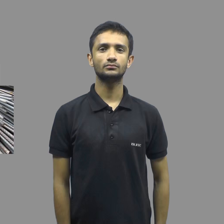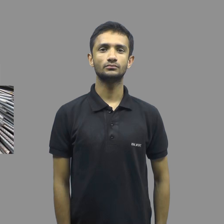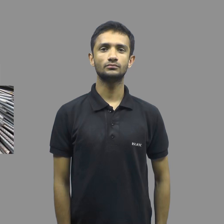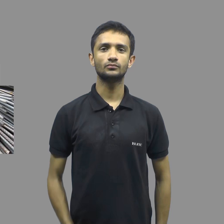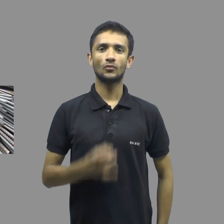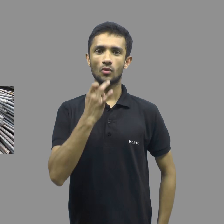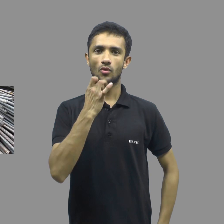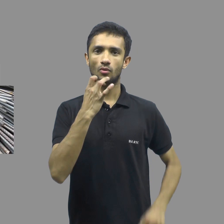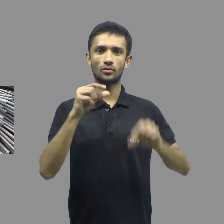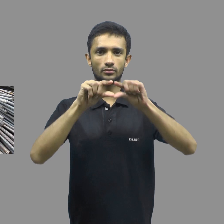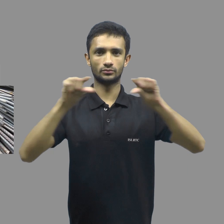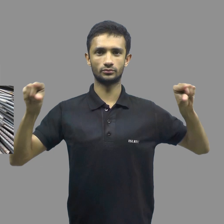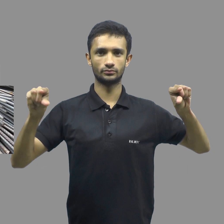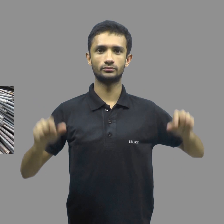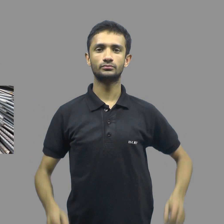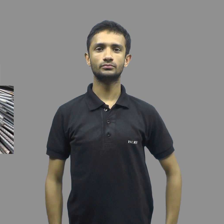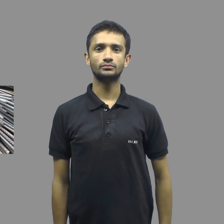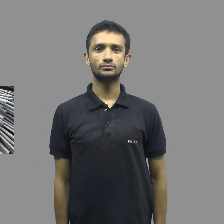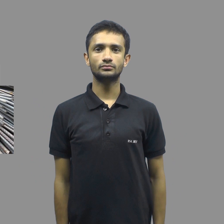Iron (Metal)